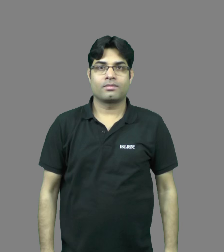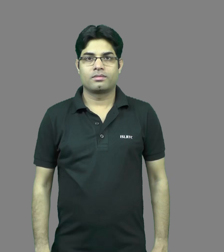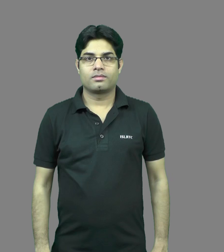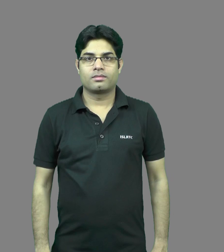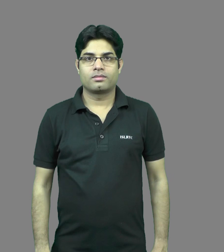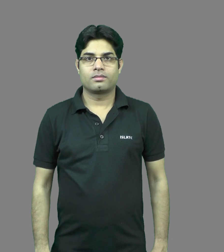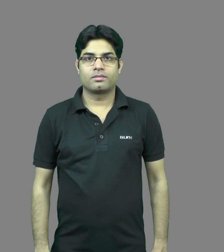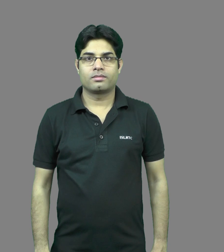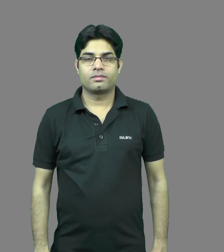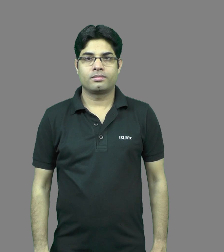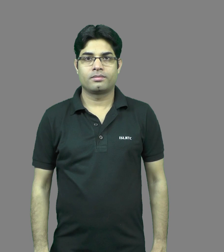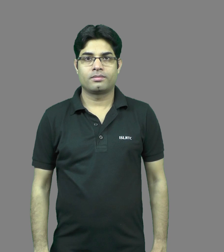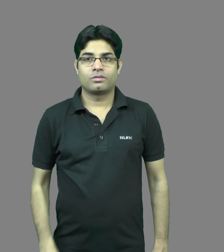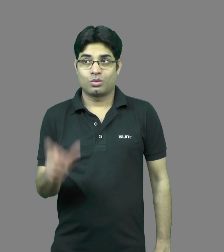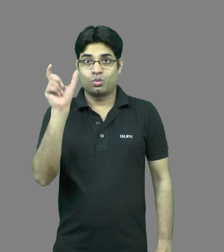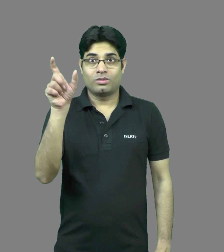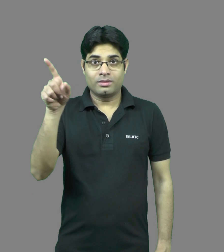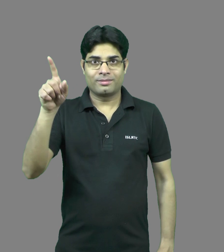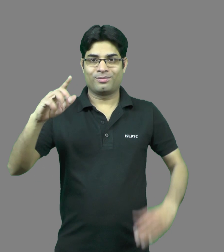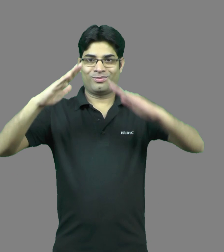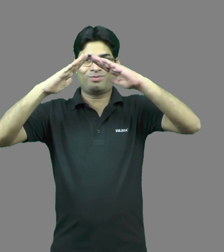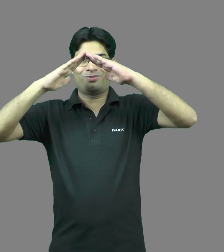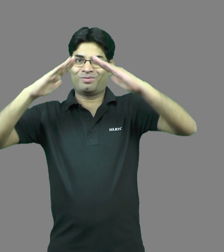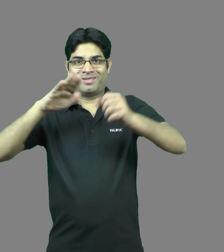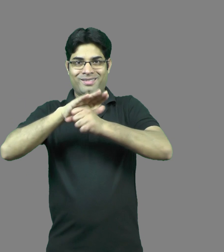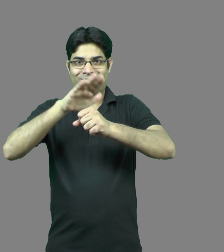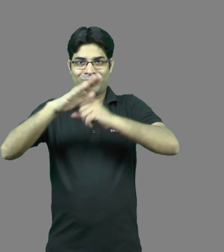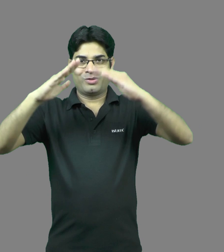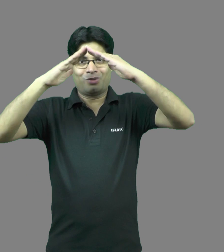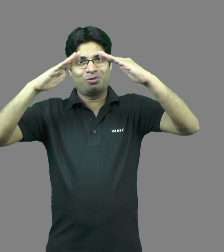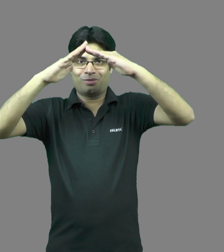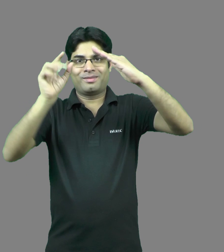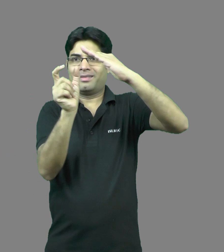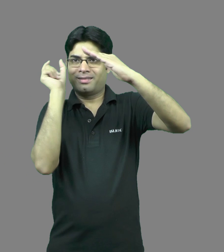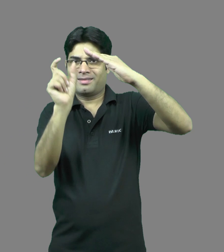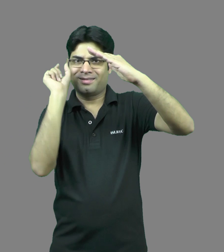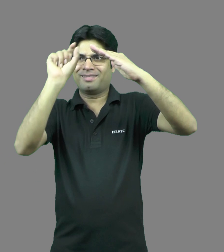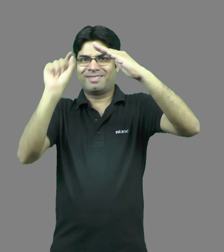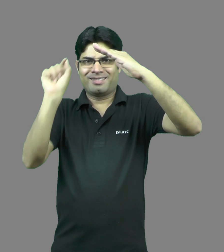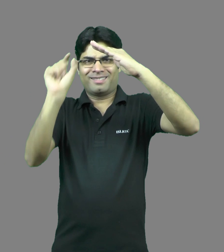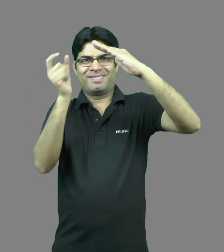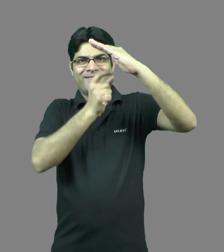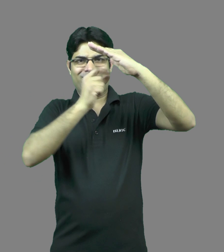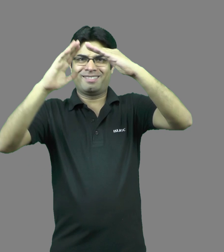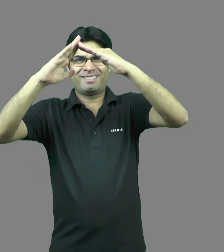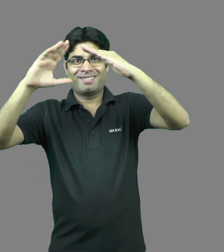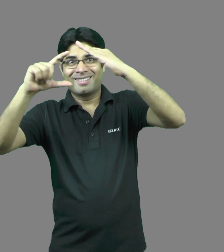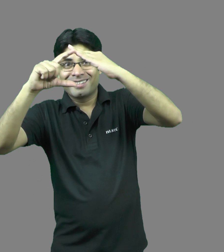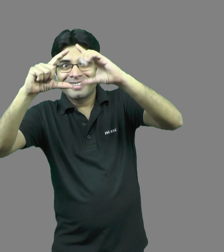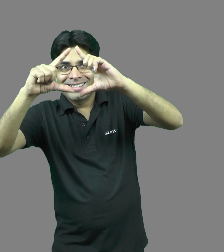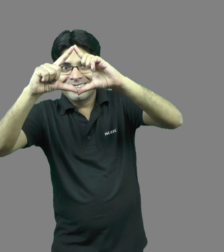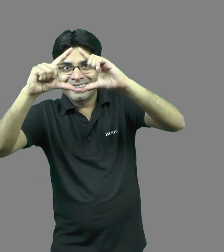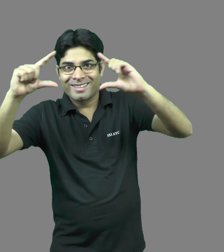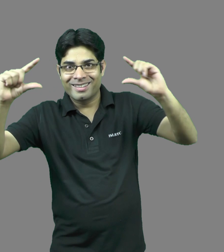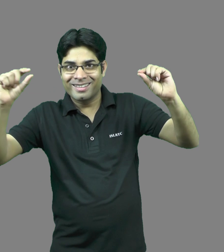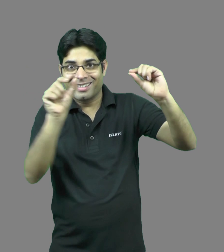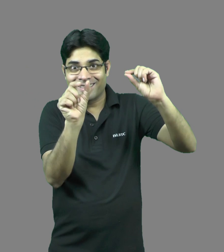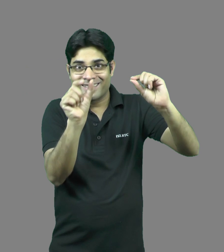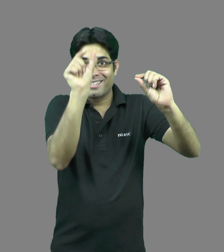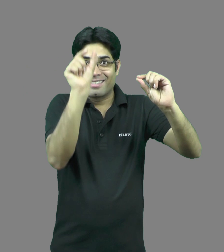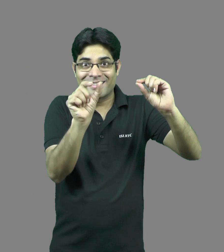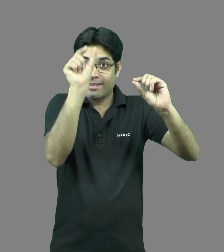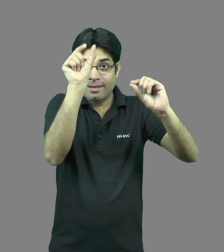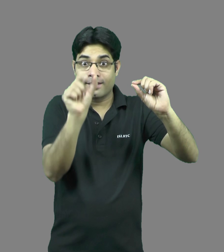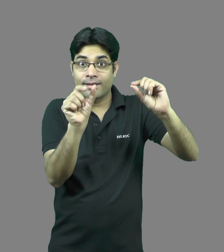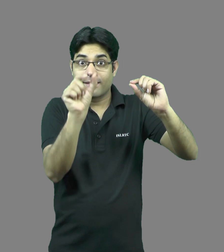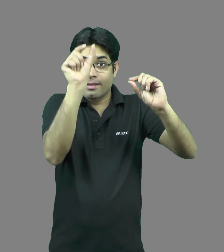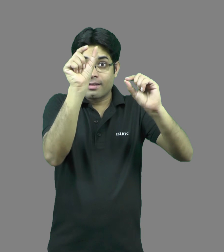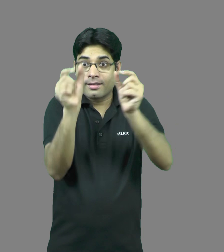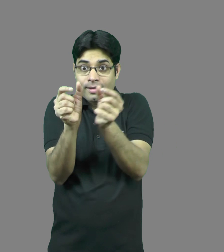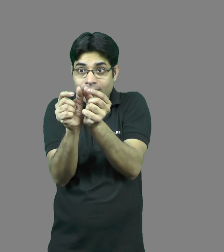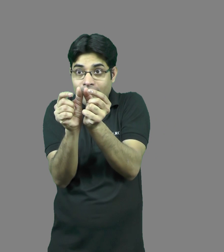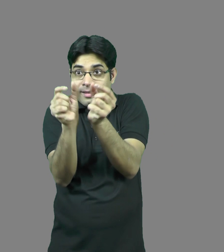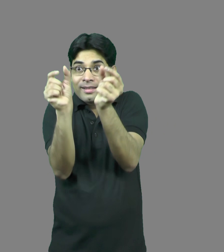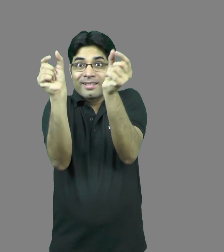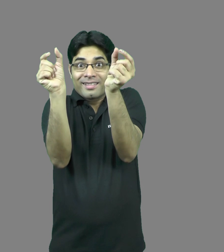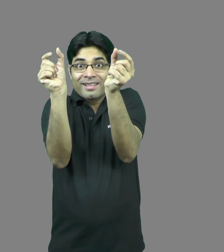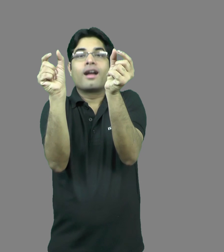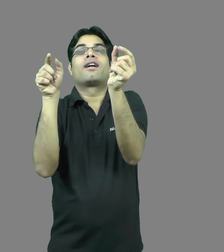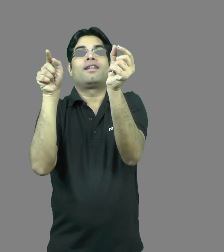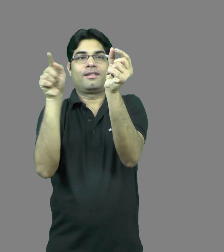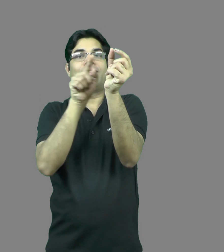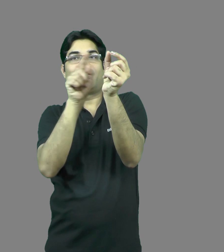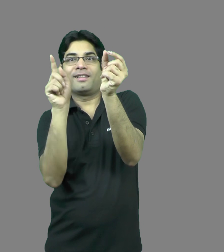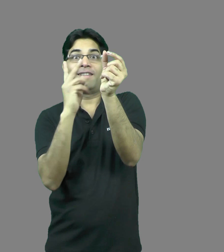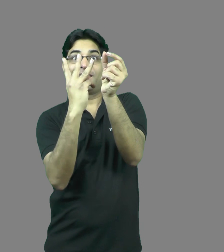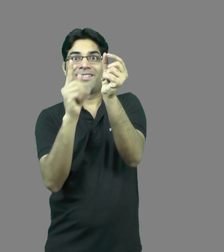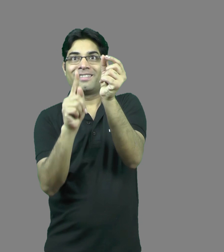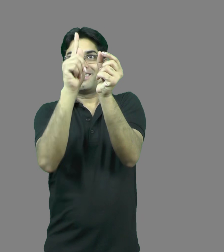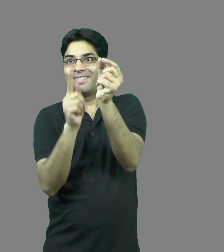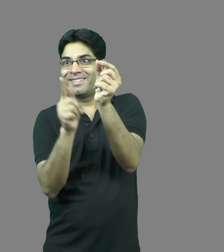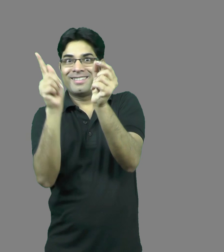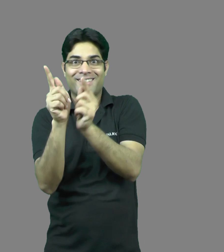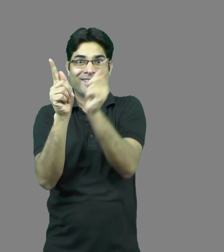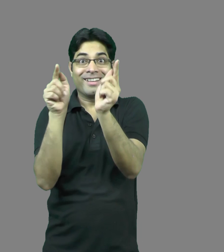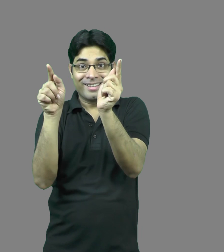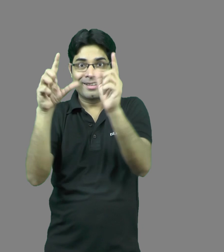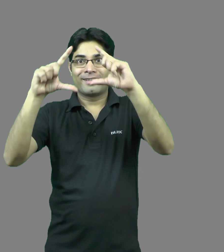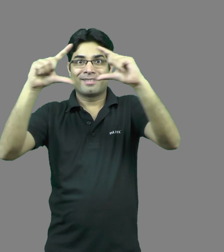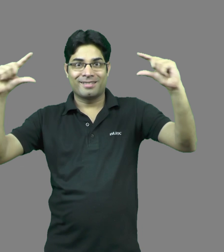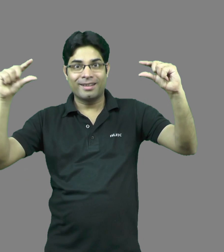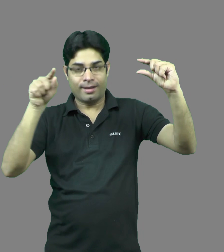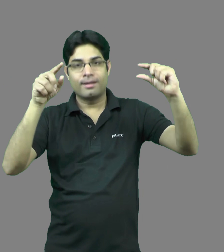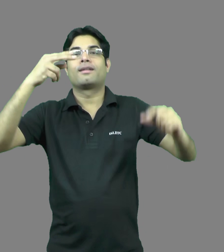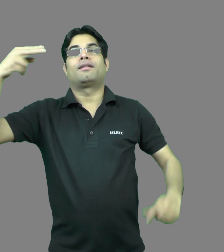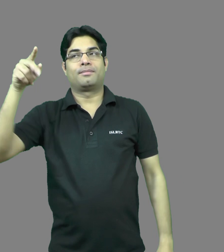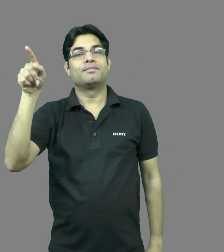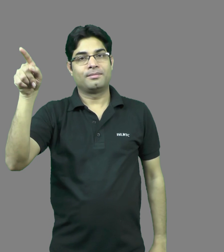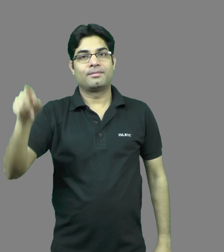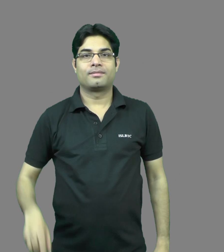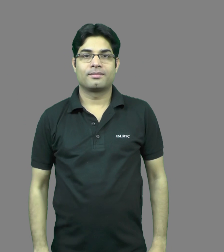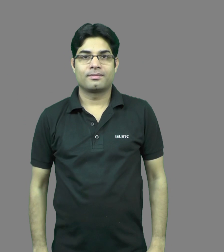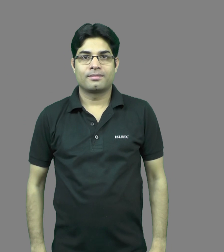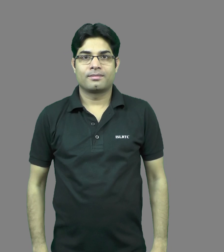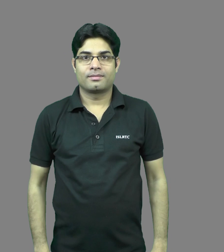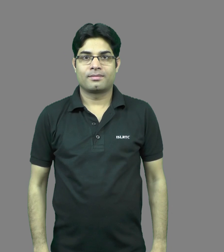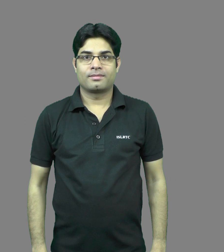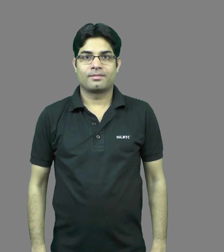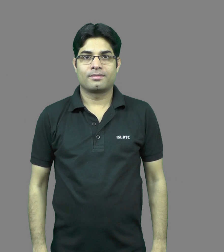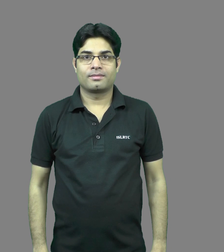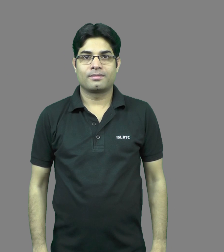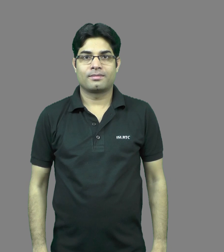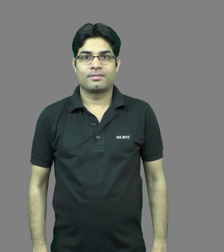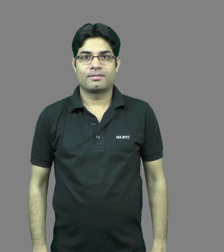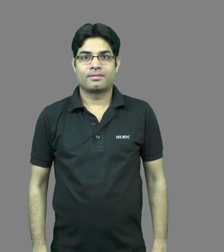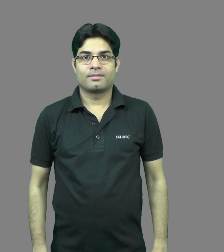Queen Post